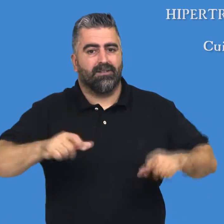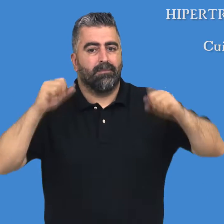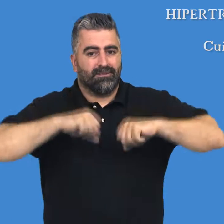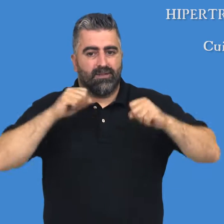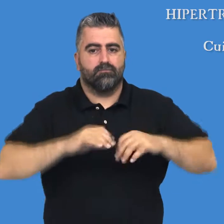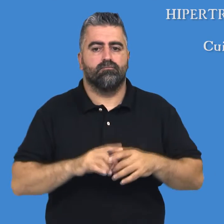mayor